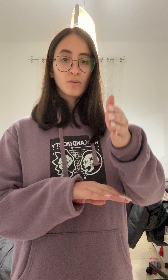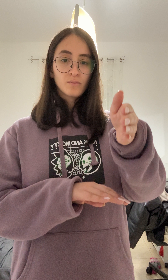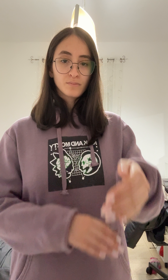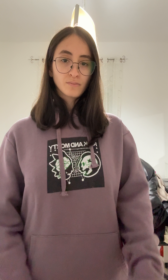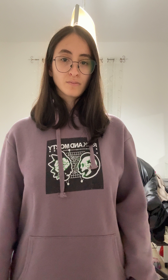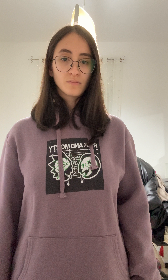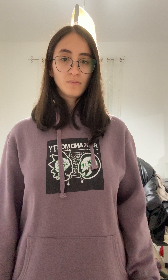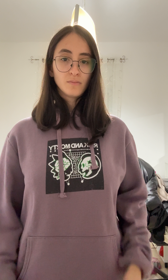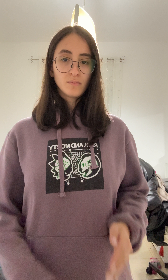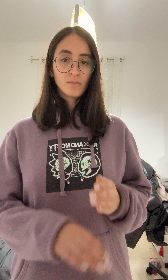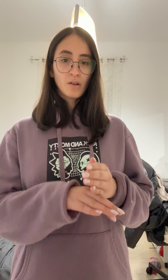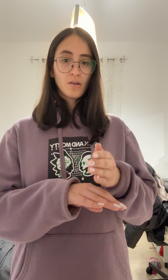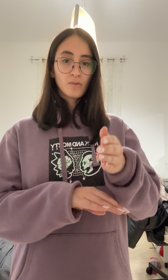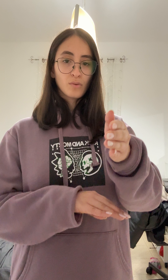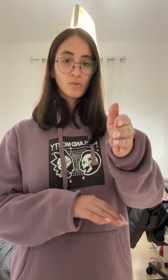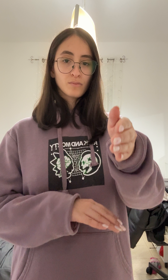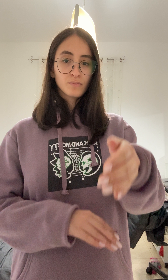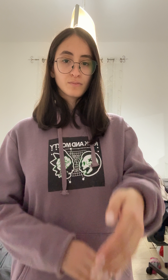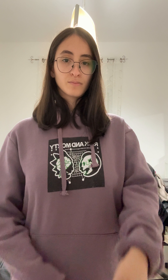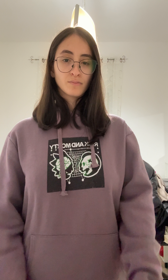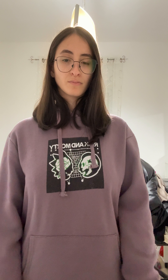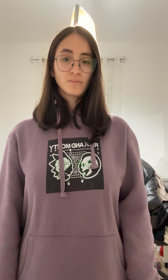לבוא